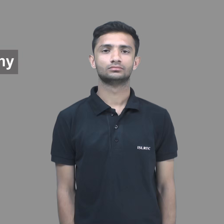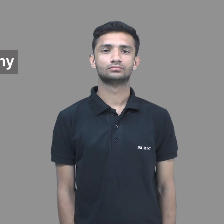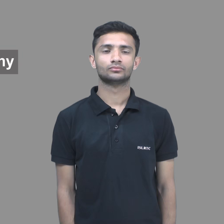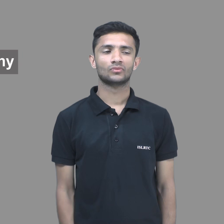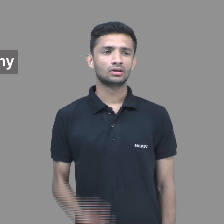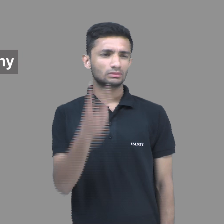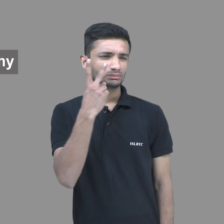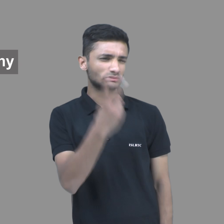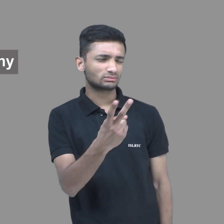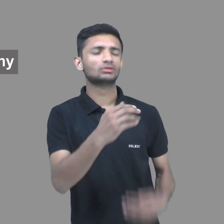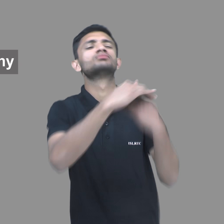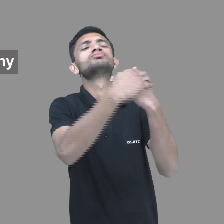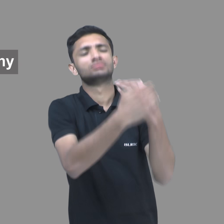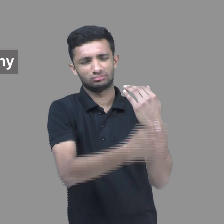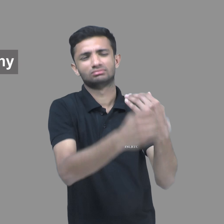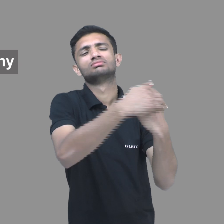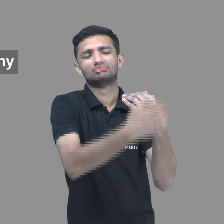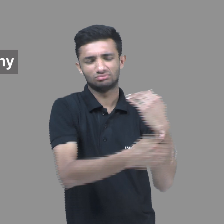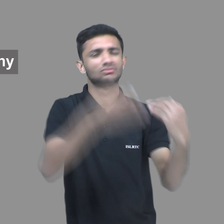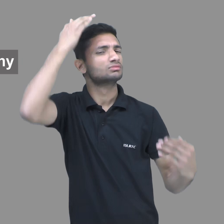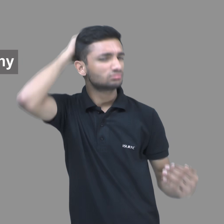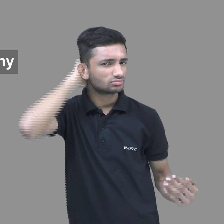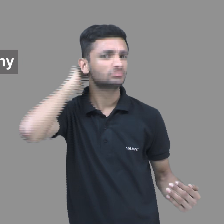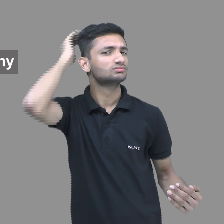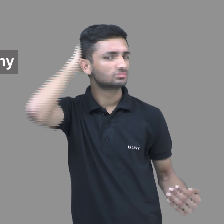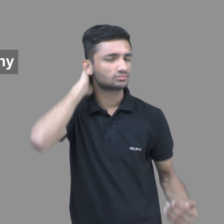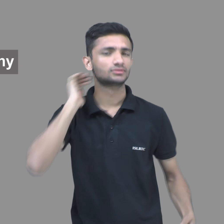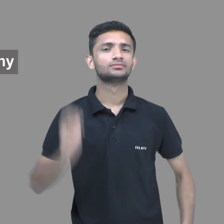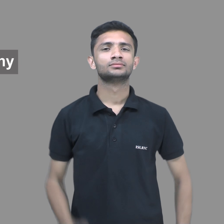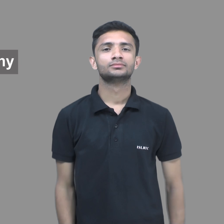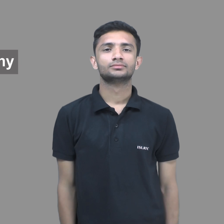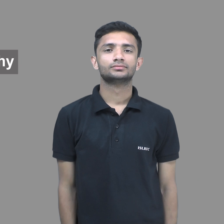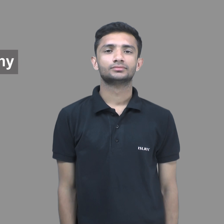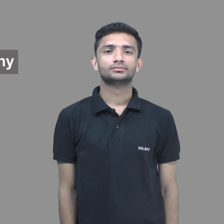Sympathy